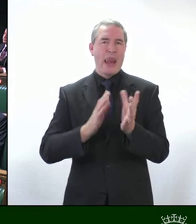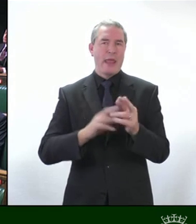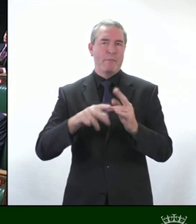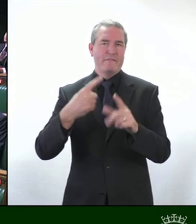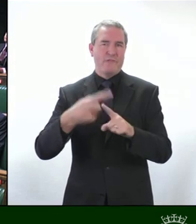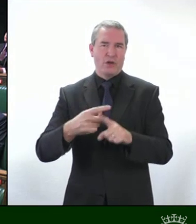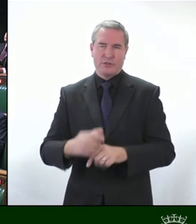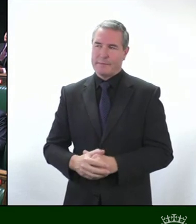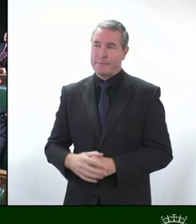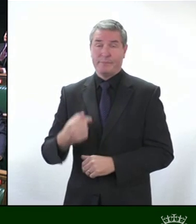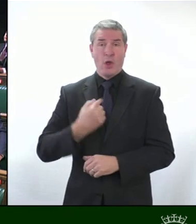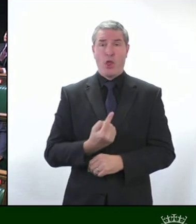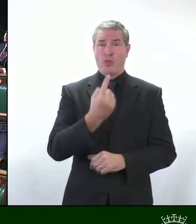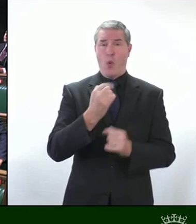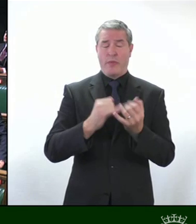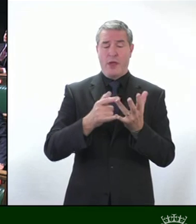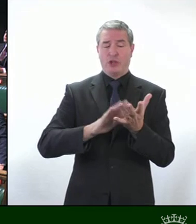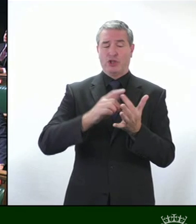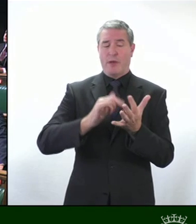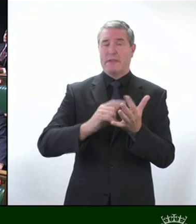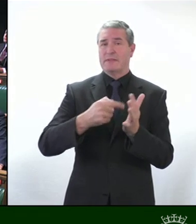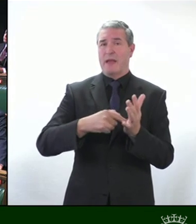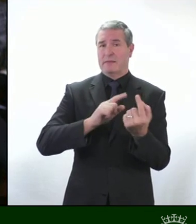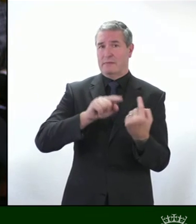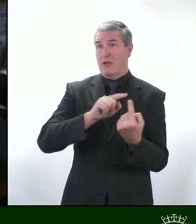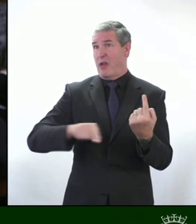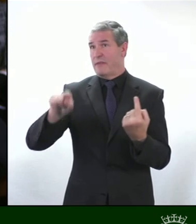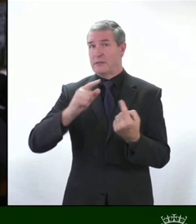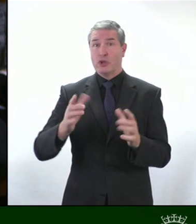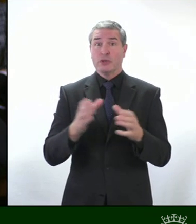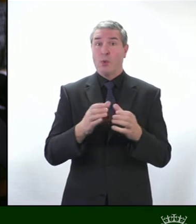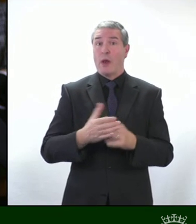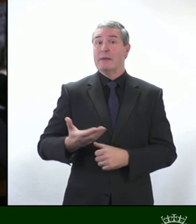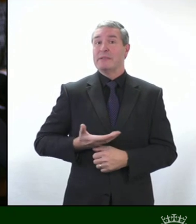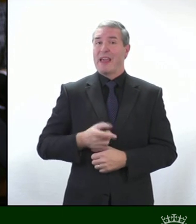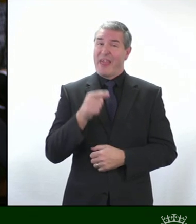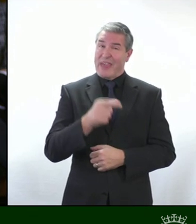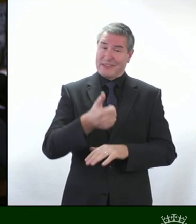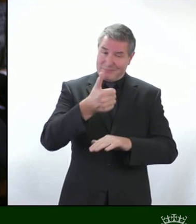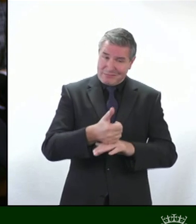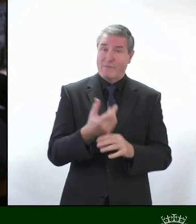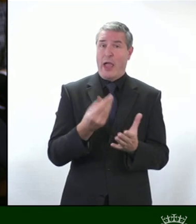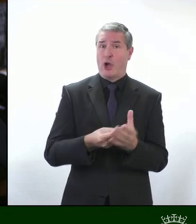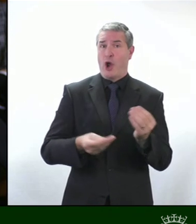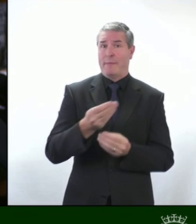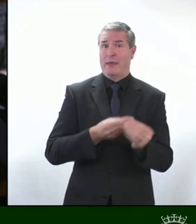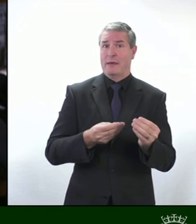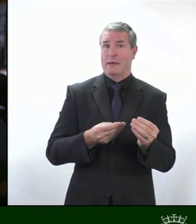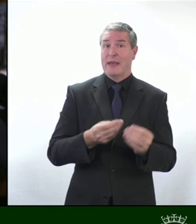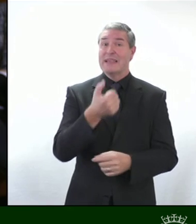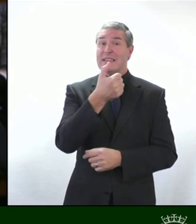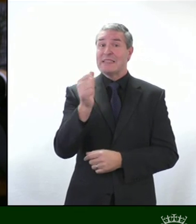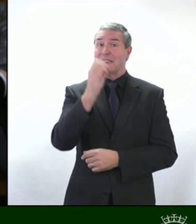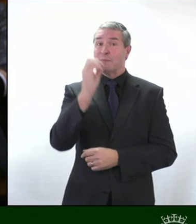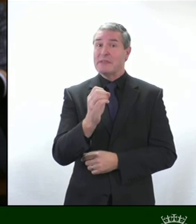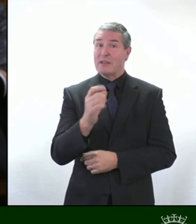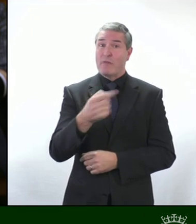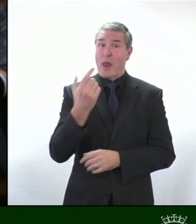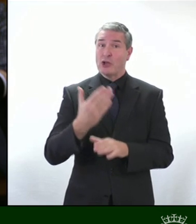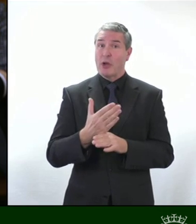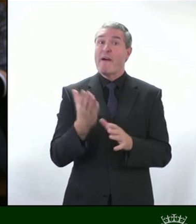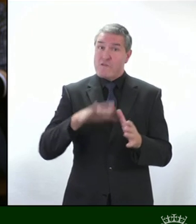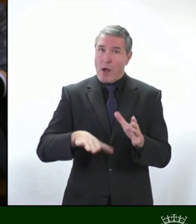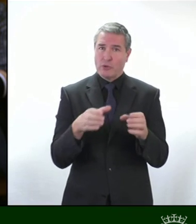In North Somerset, as in the rest of the United Kingdom, small businesses are the lifeblood of the economy, providing over 60% of all our jobs.